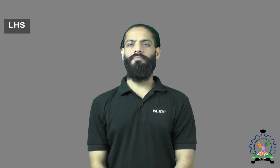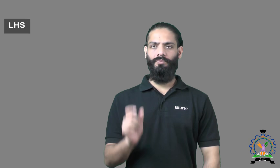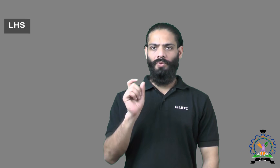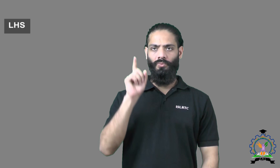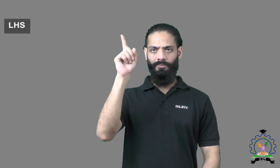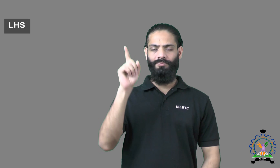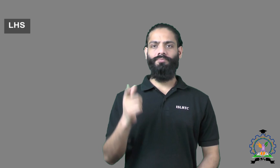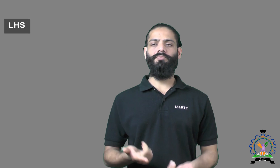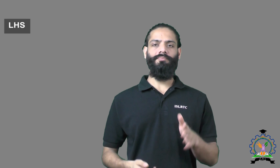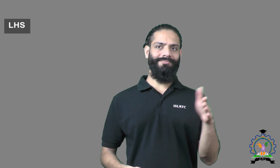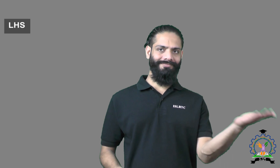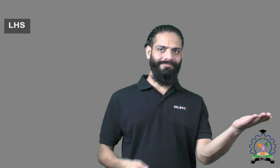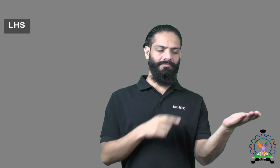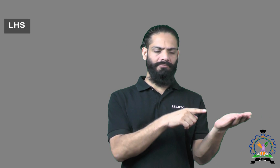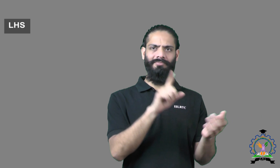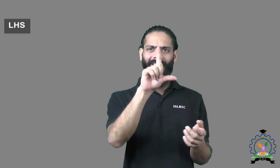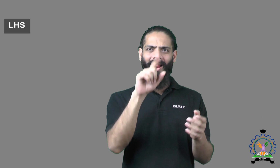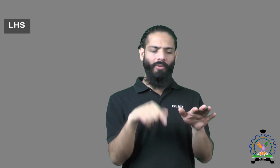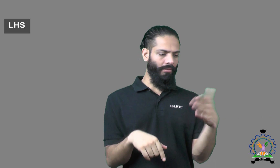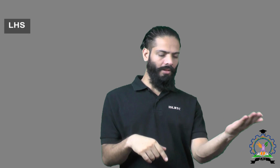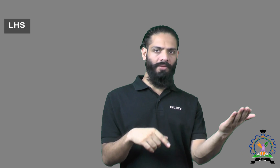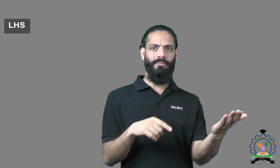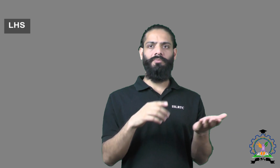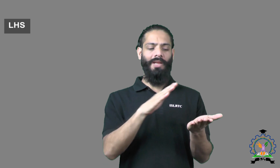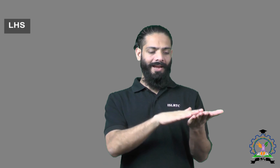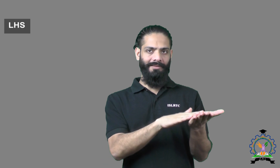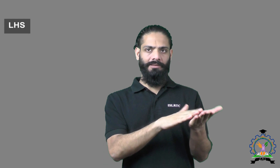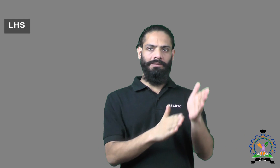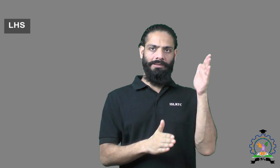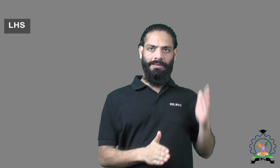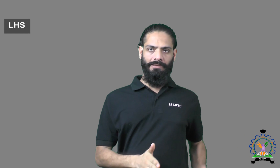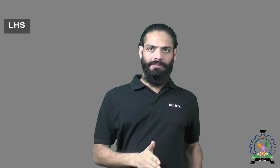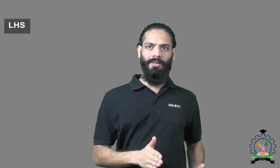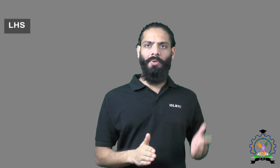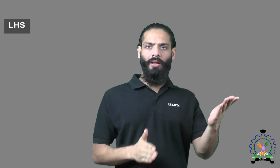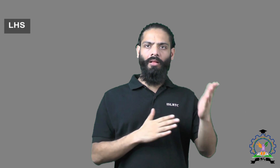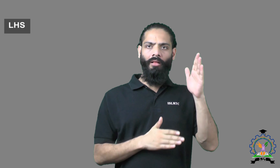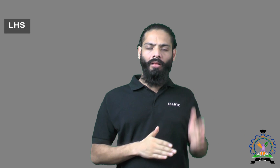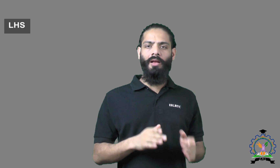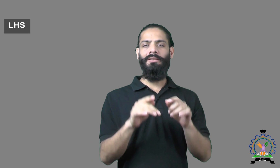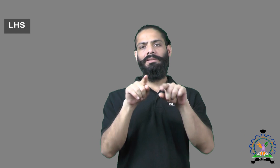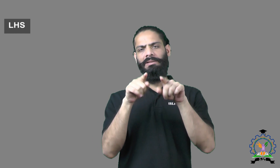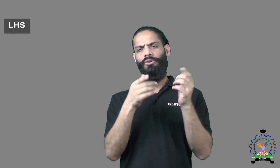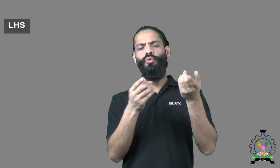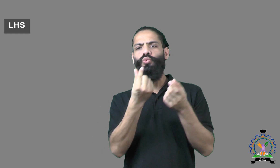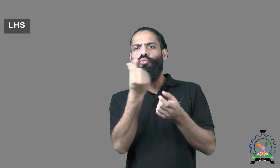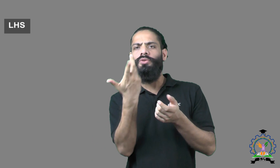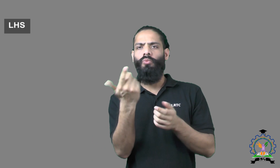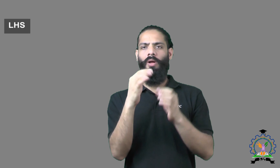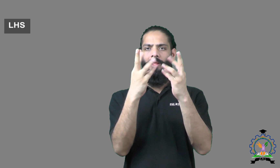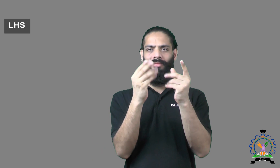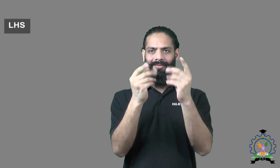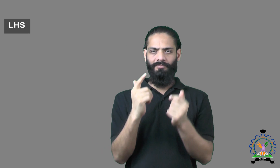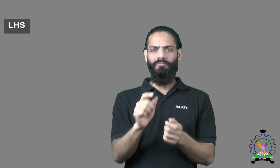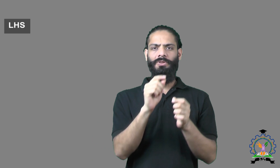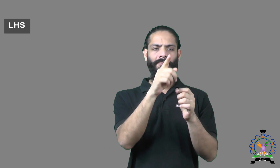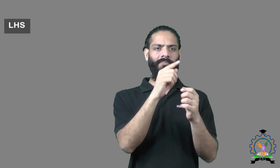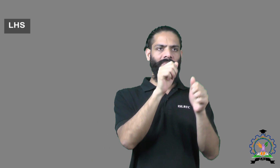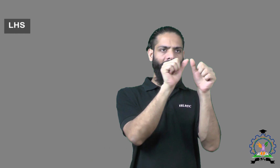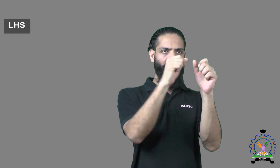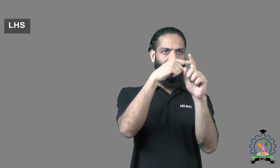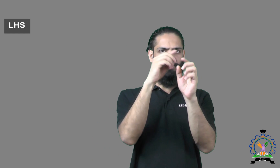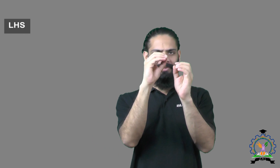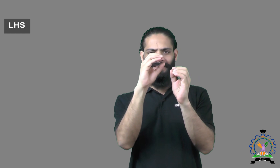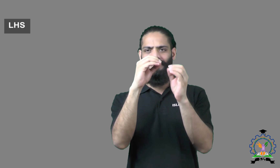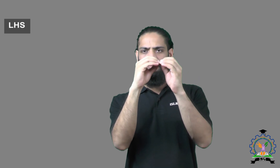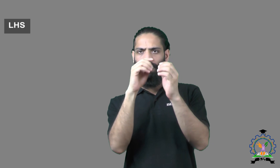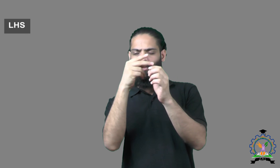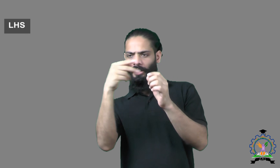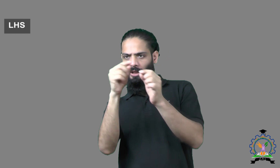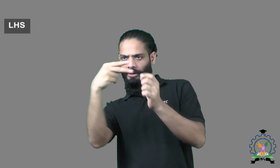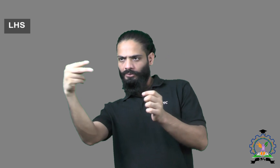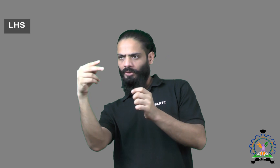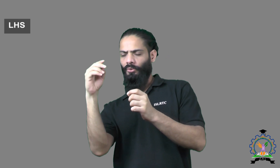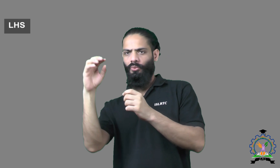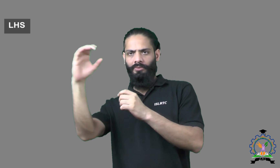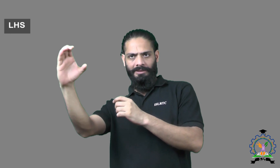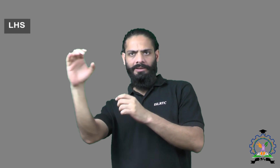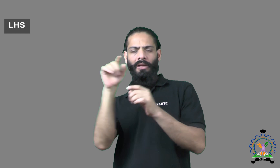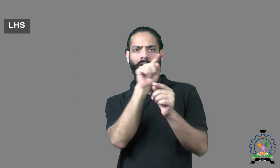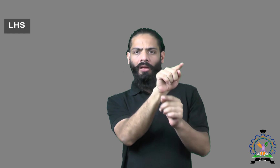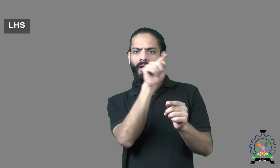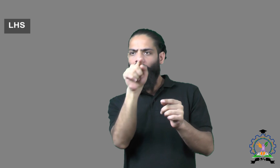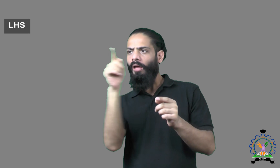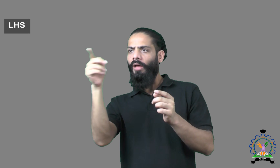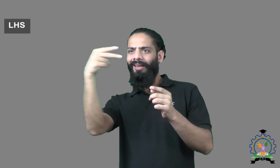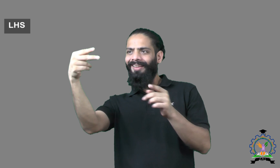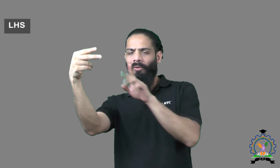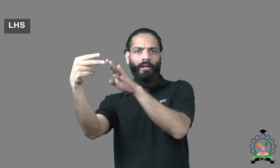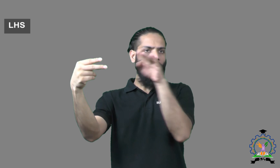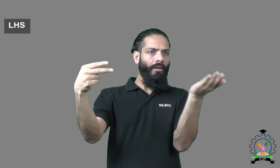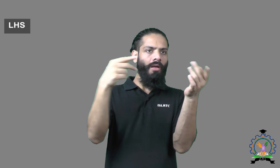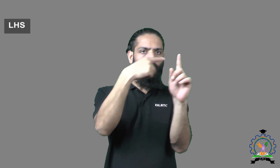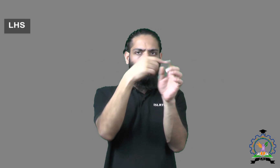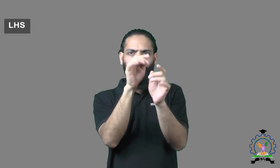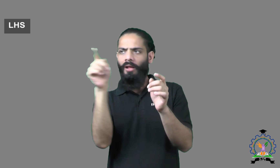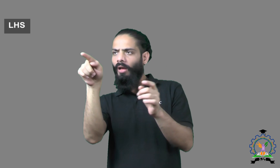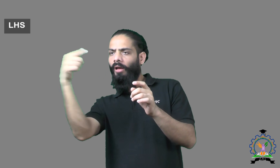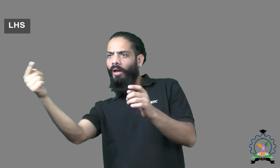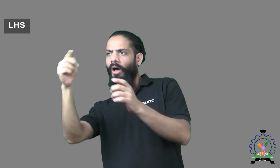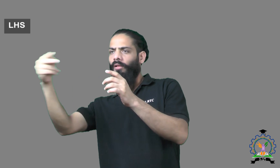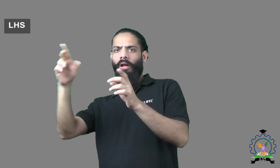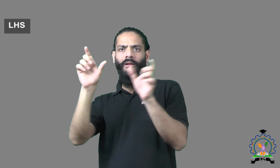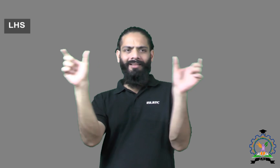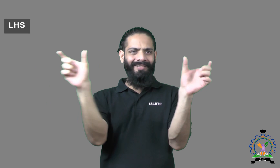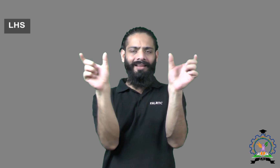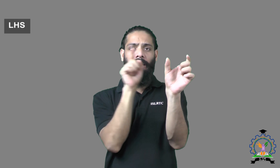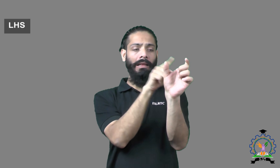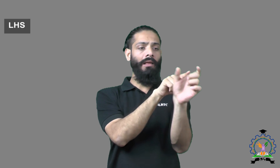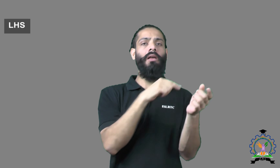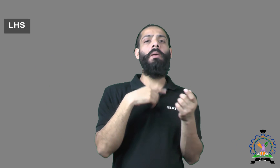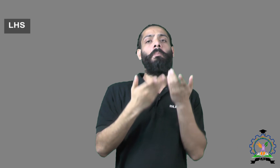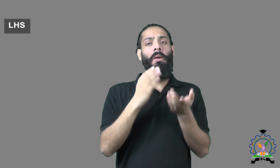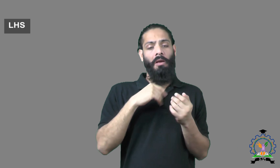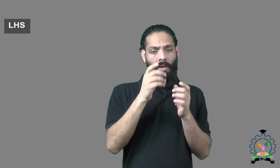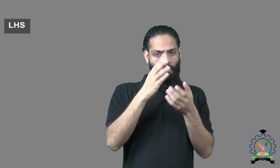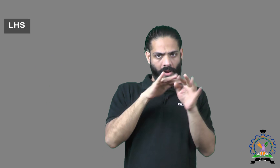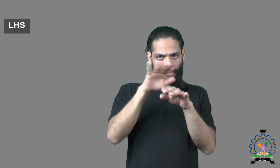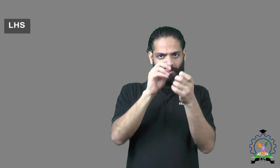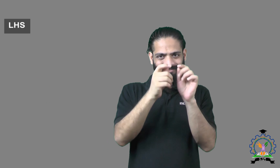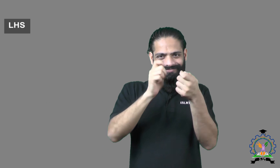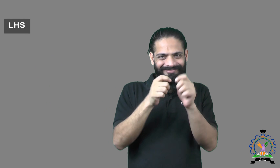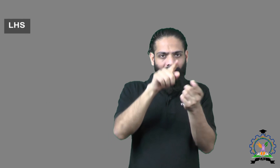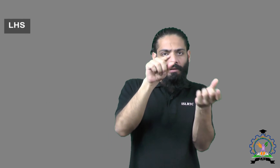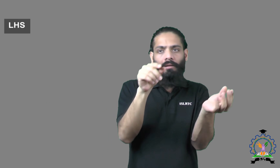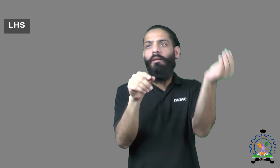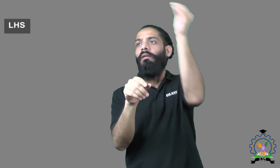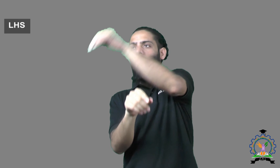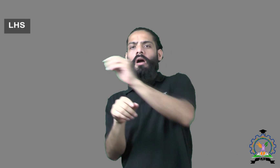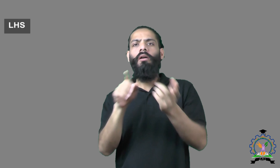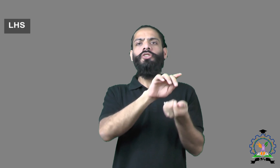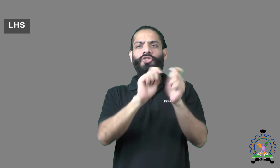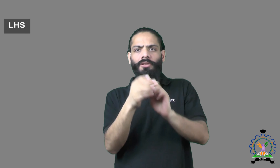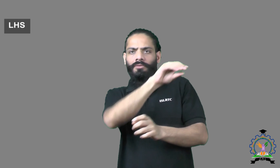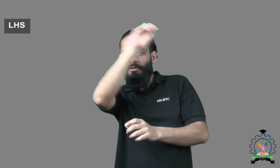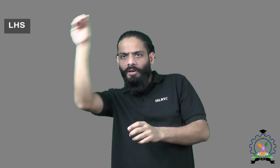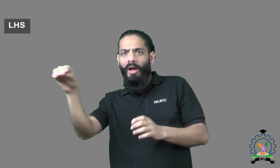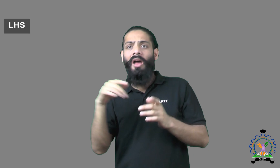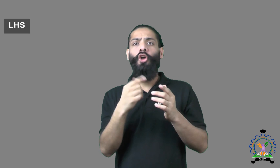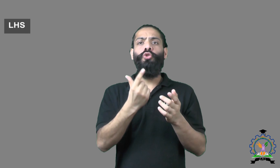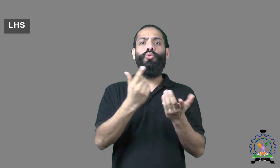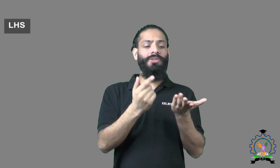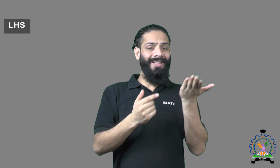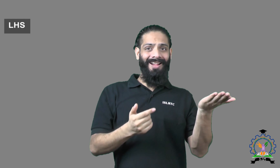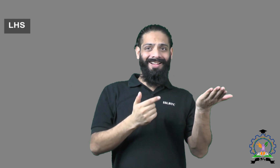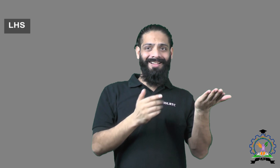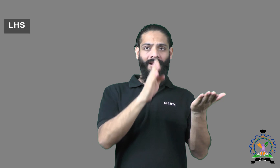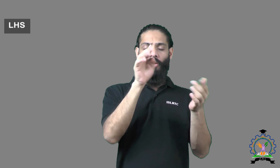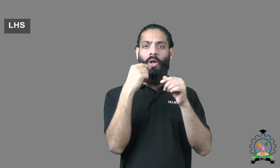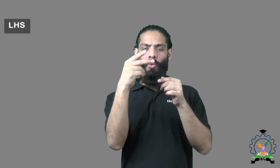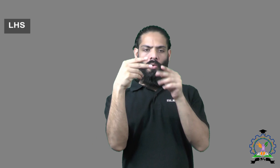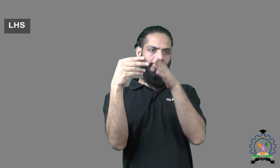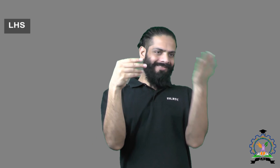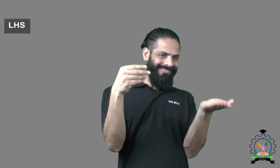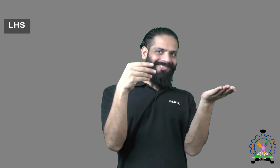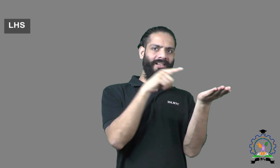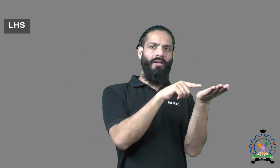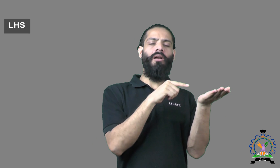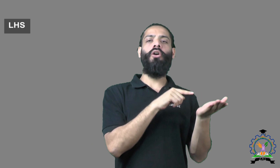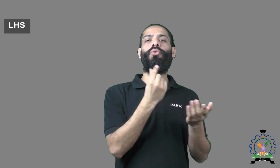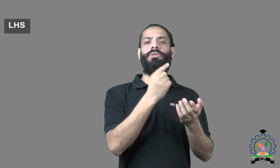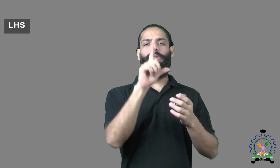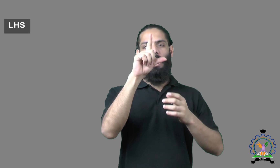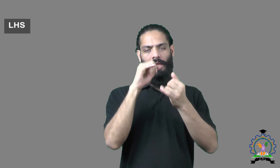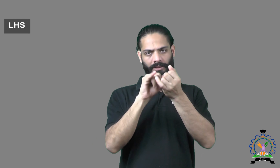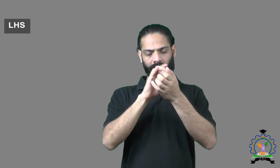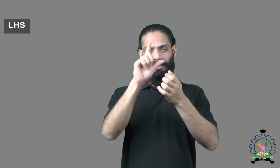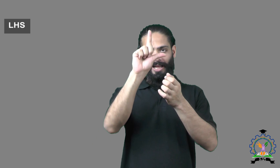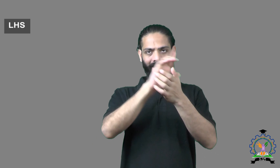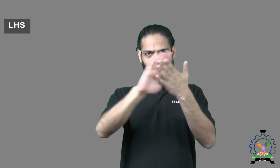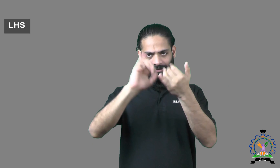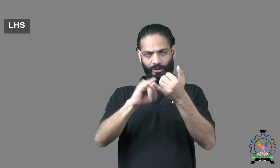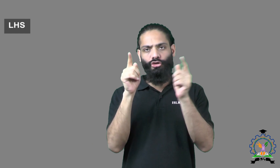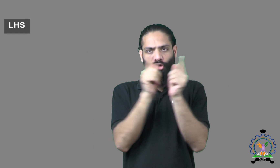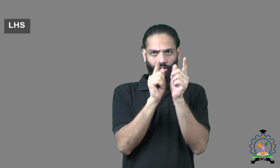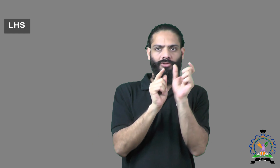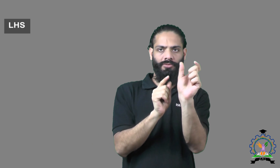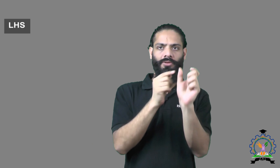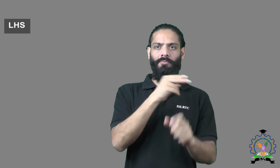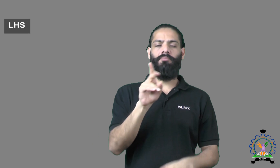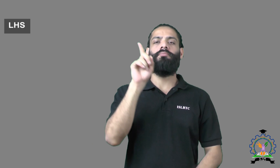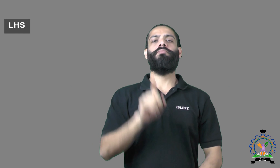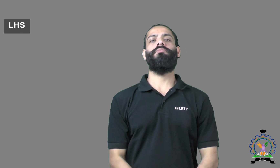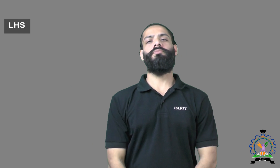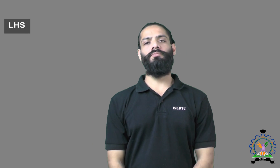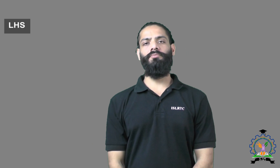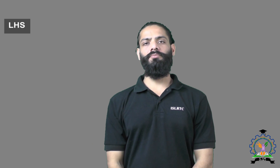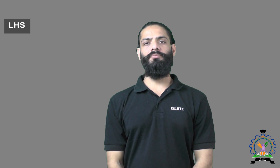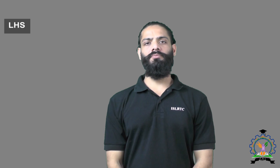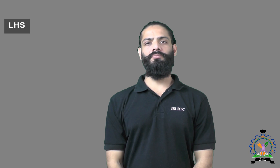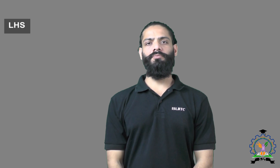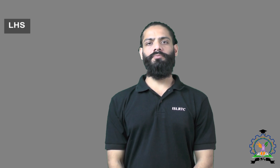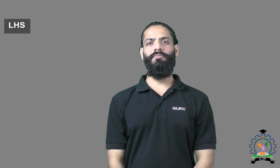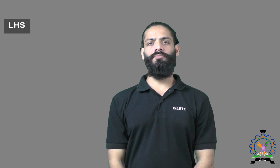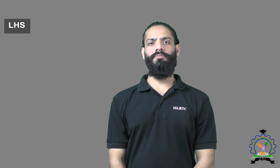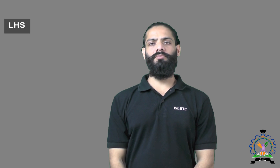LHS